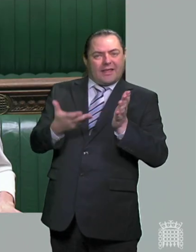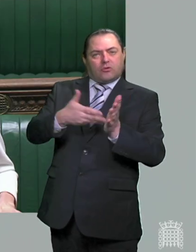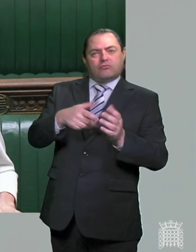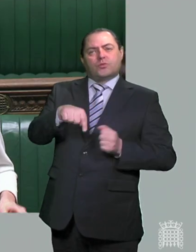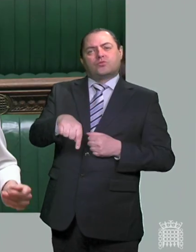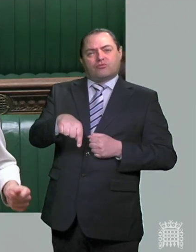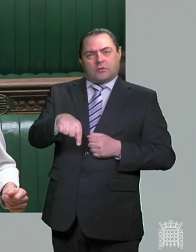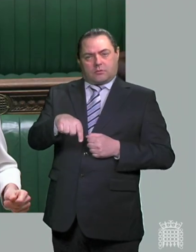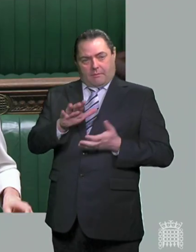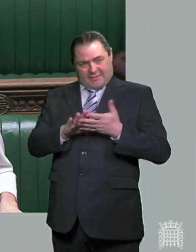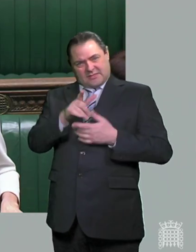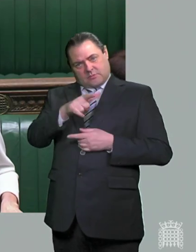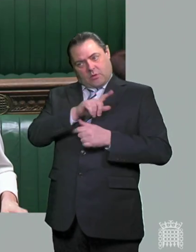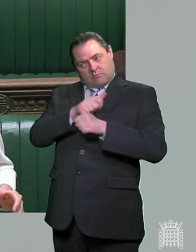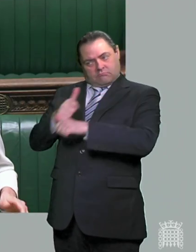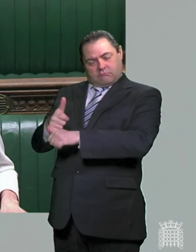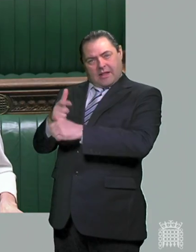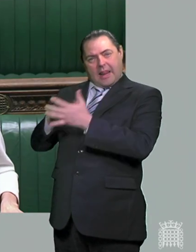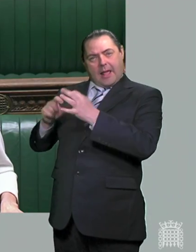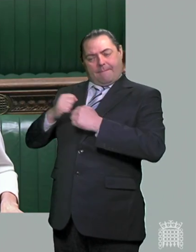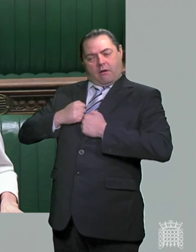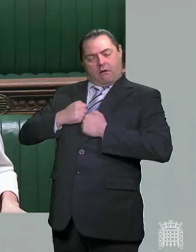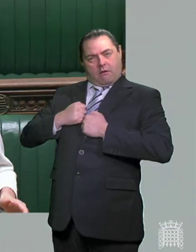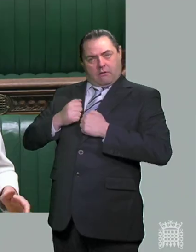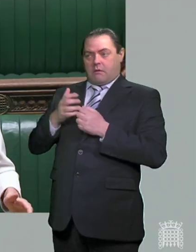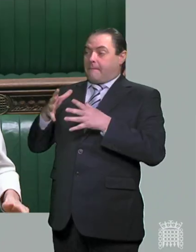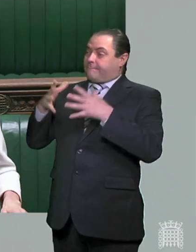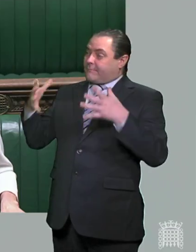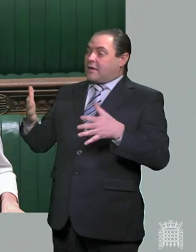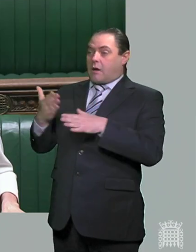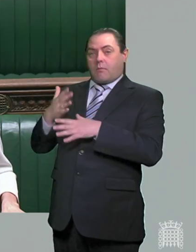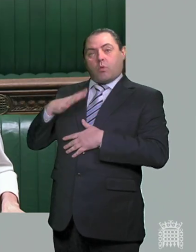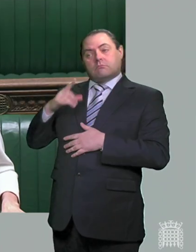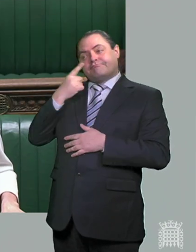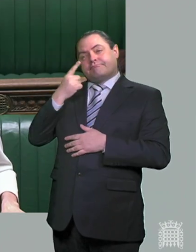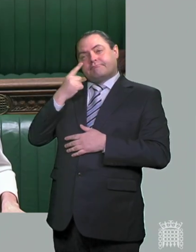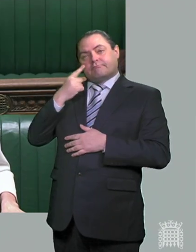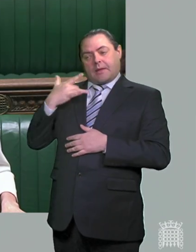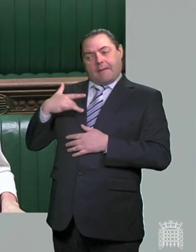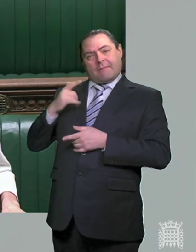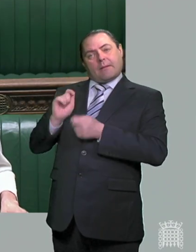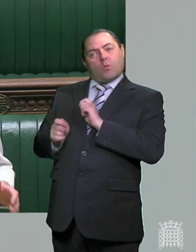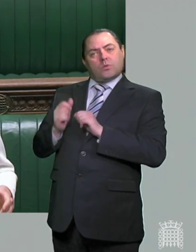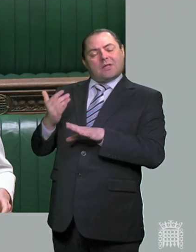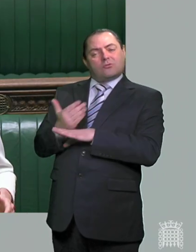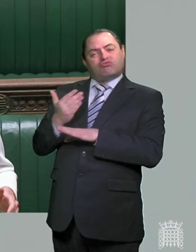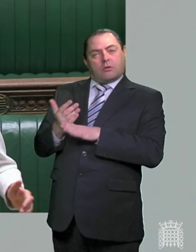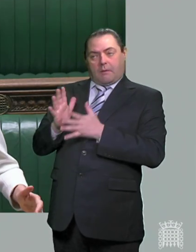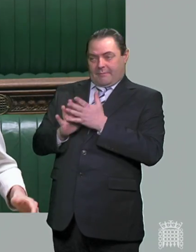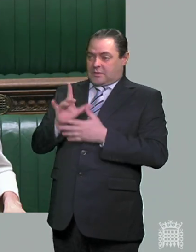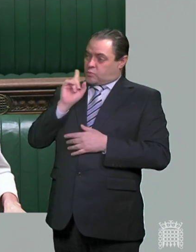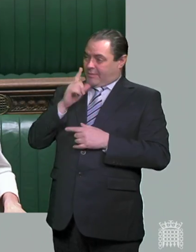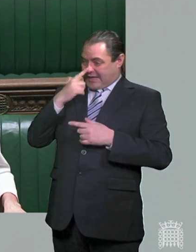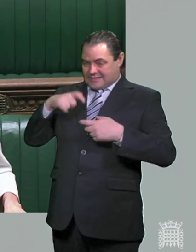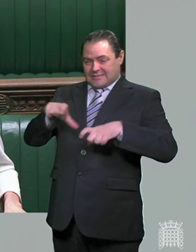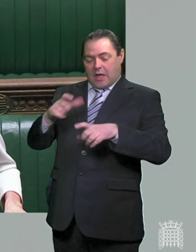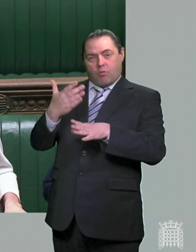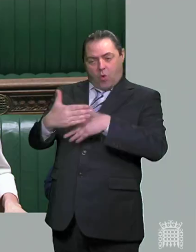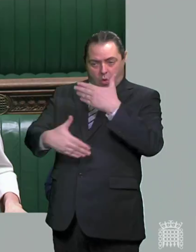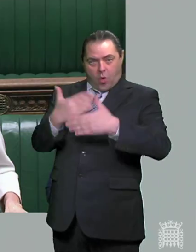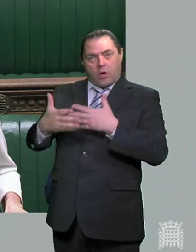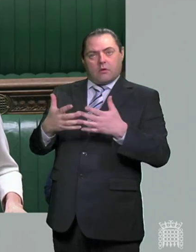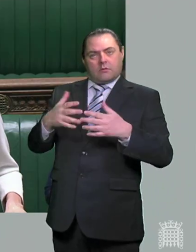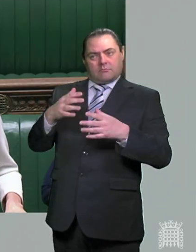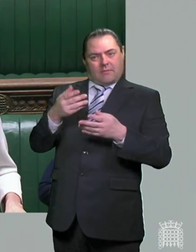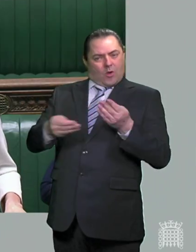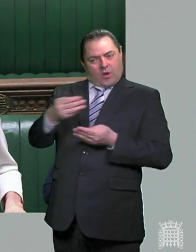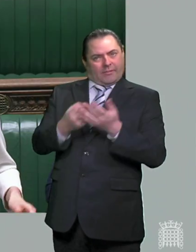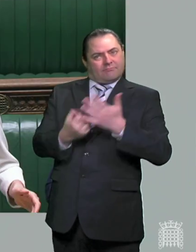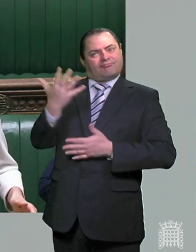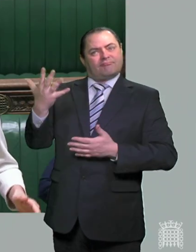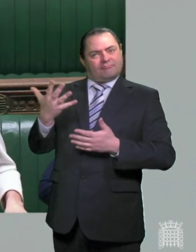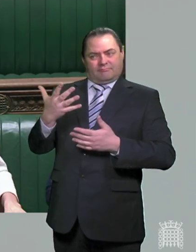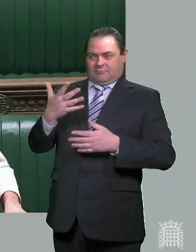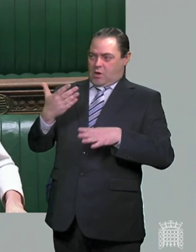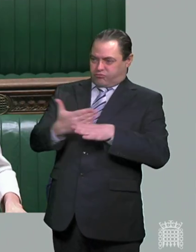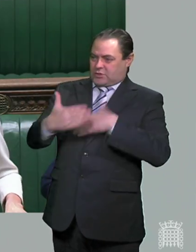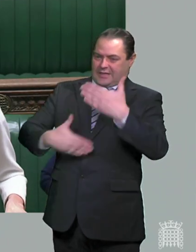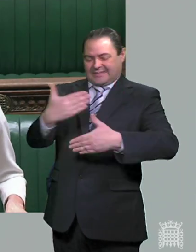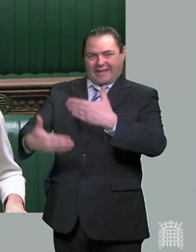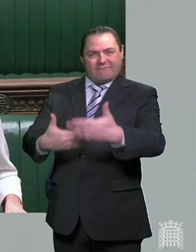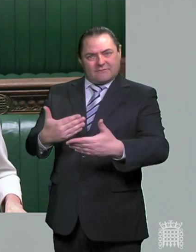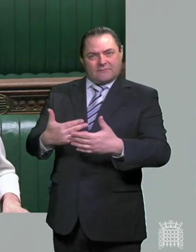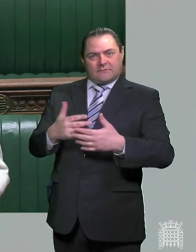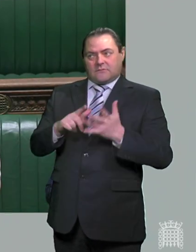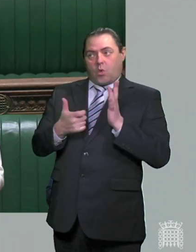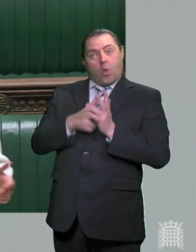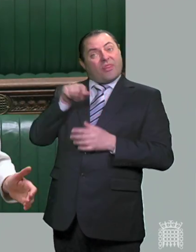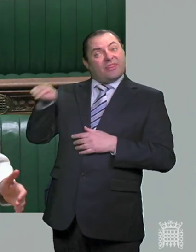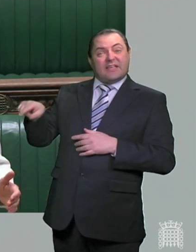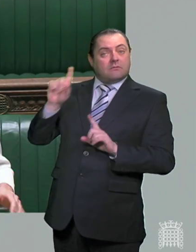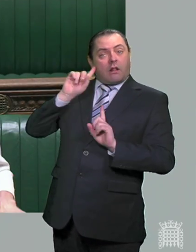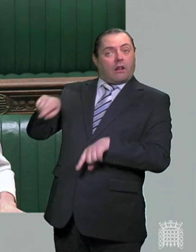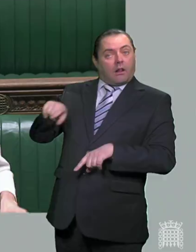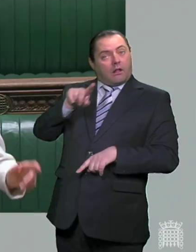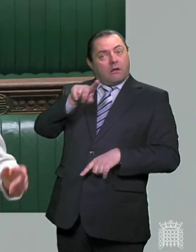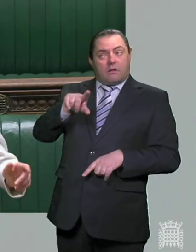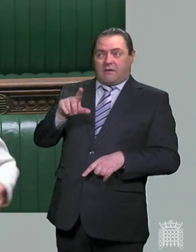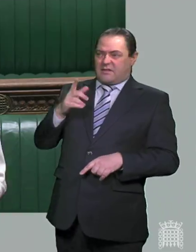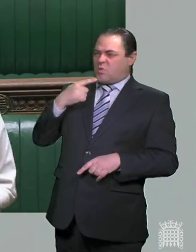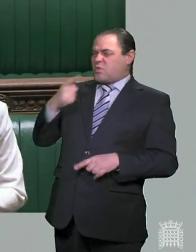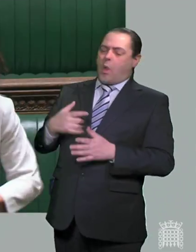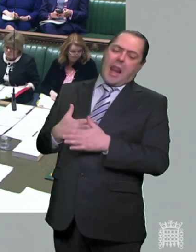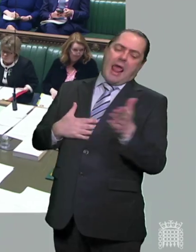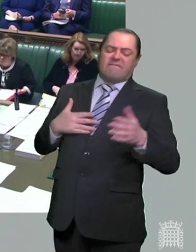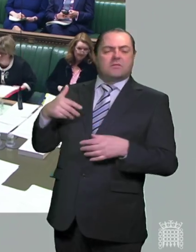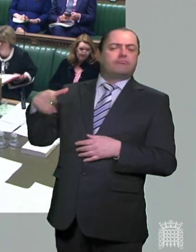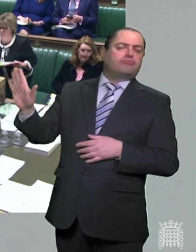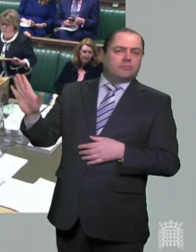Will the Minister back Labour’s proposal for larger companies to publish menopause action plans to support women to stay in work, boost productivity and grow our economy, or will that action to support working women again just be dismissed as left-wing?